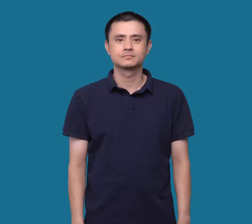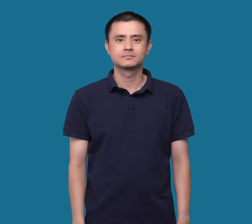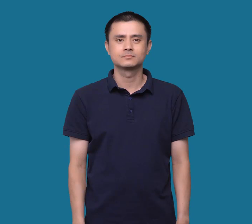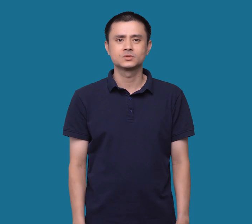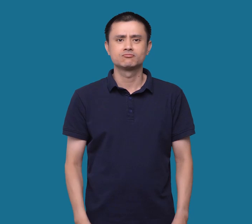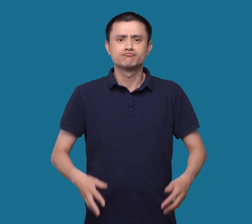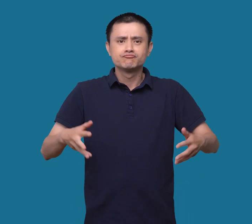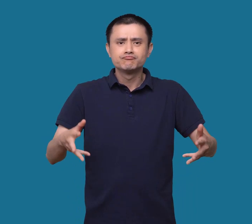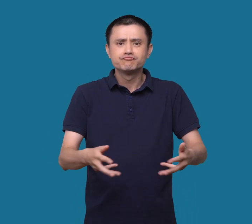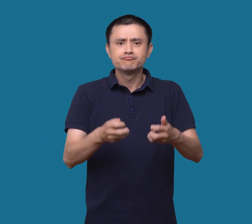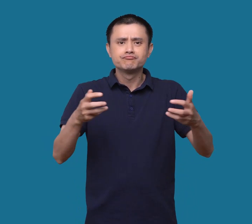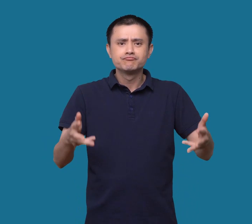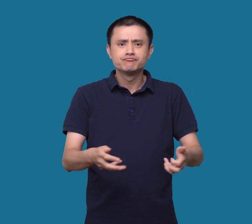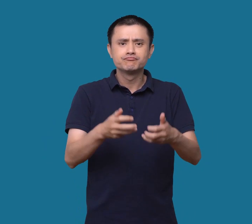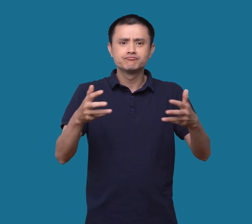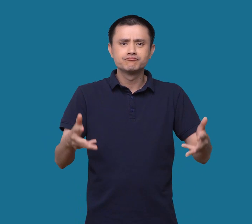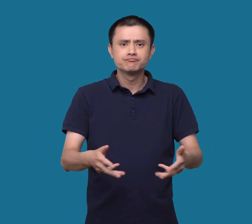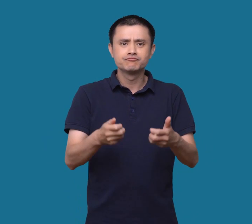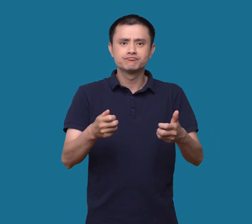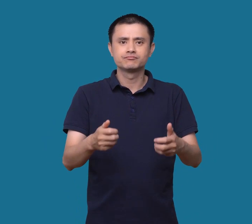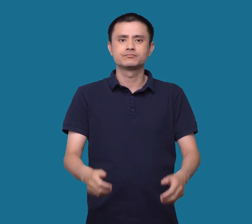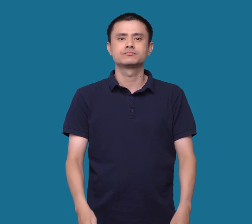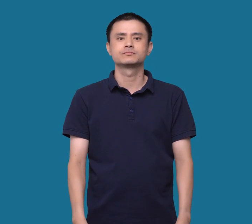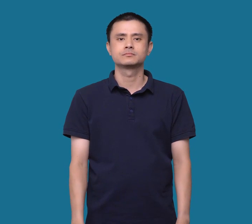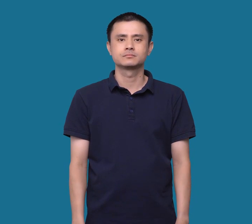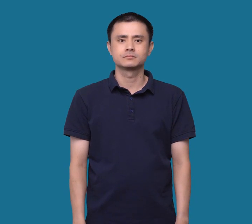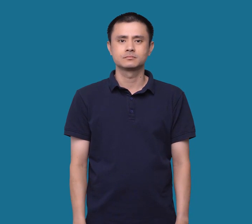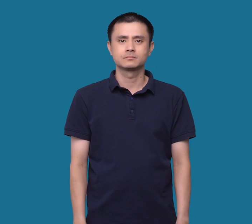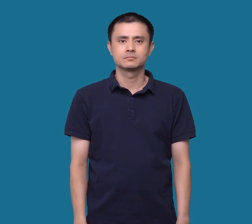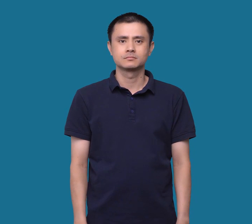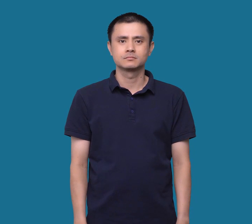trộn (đt)